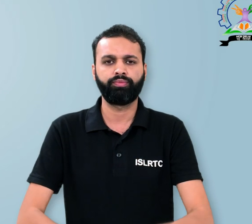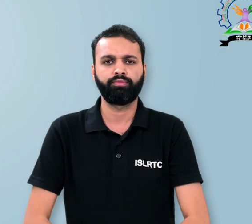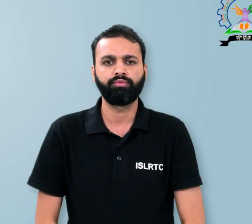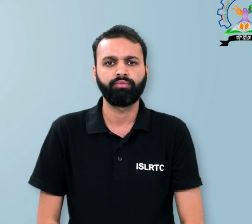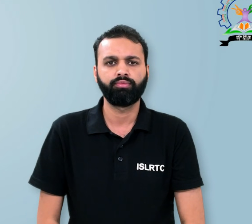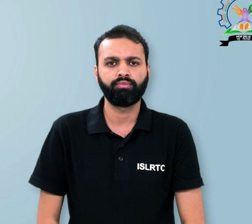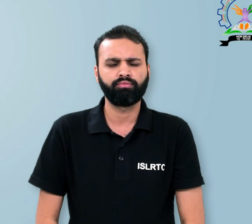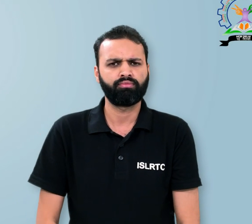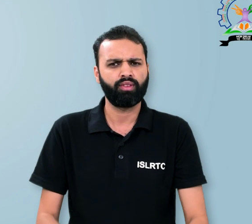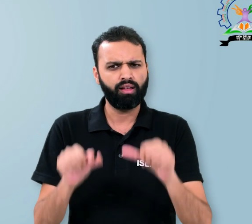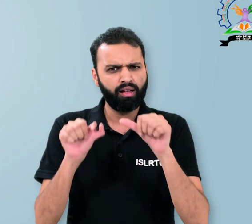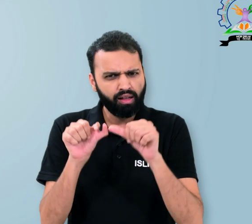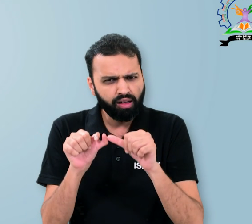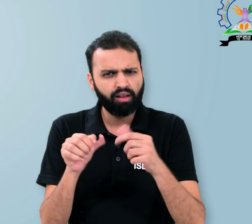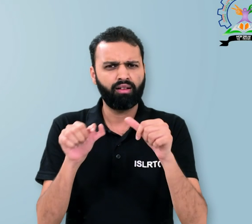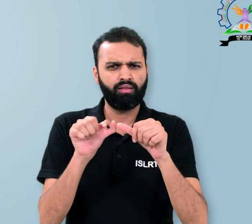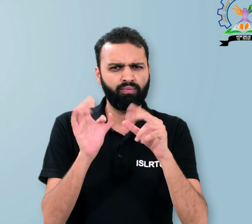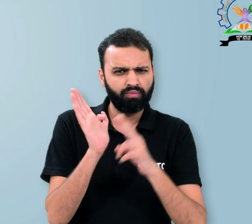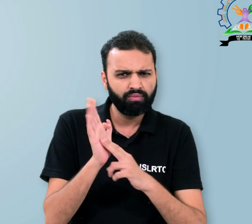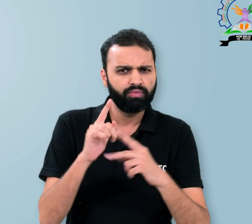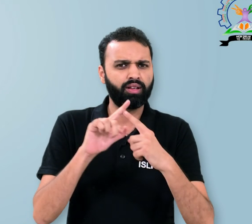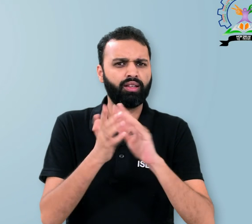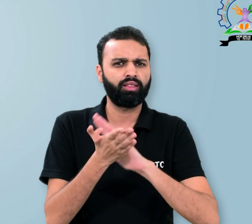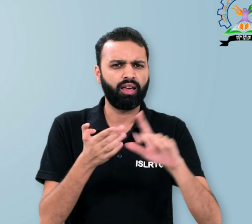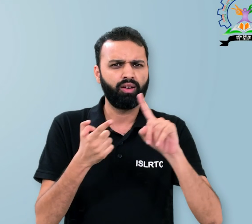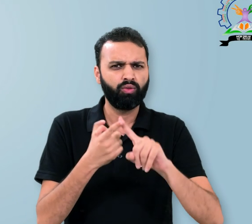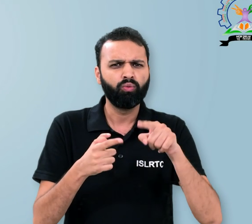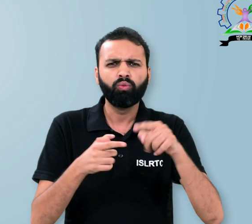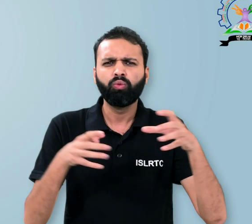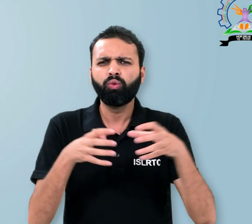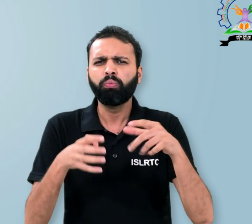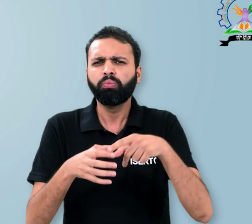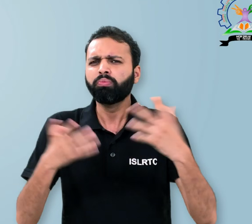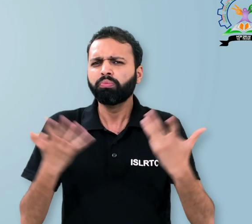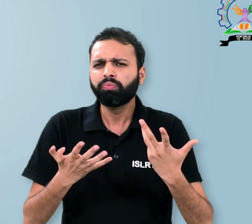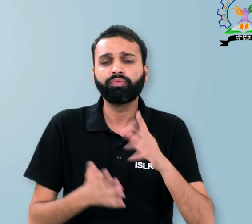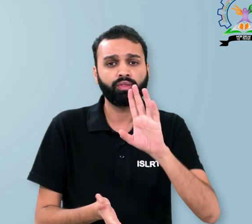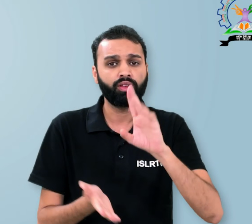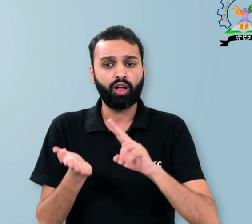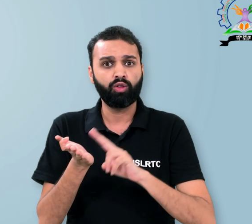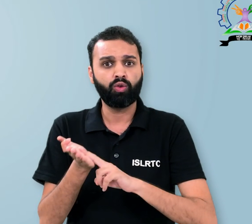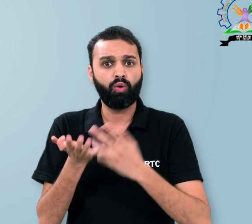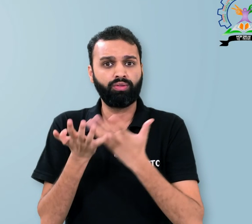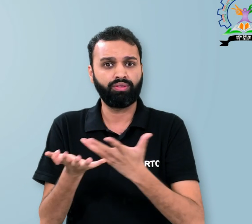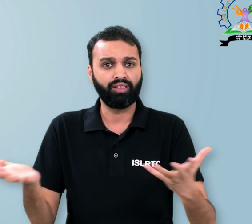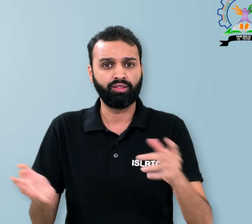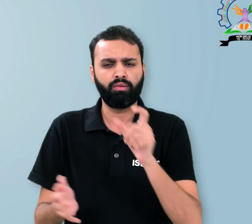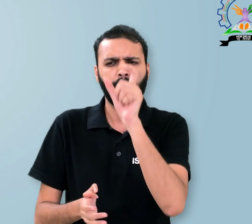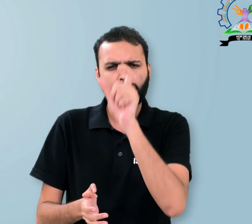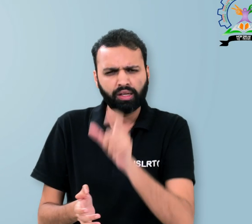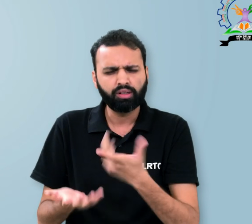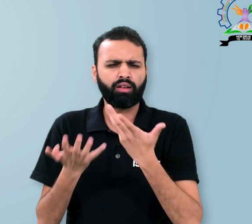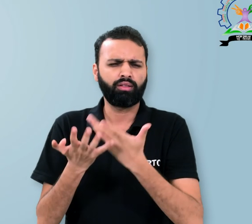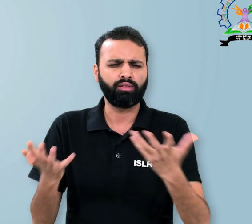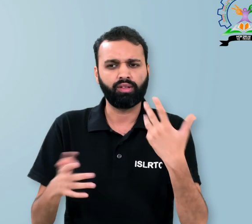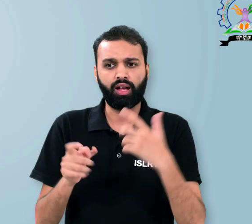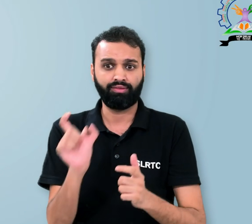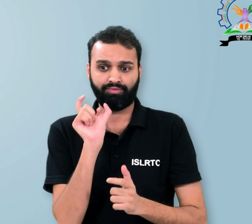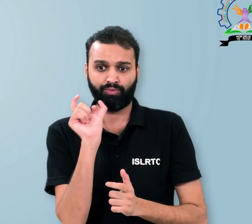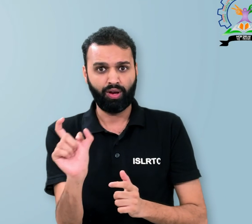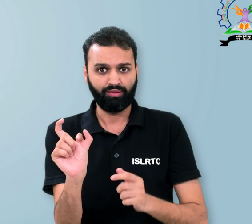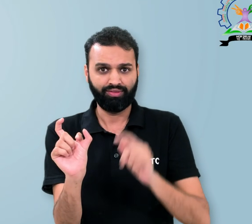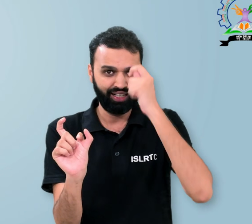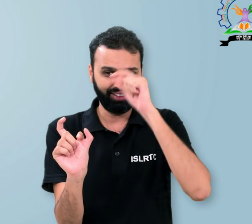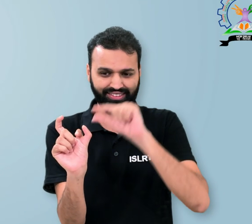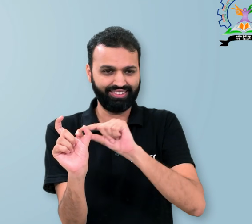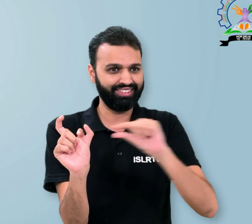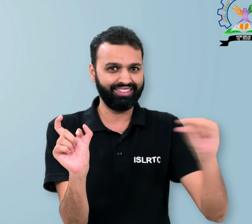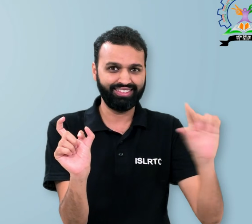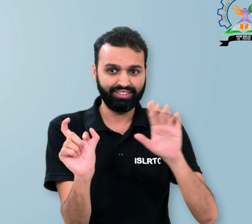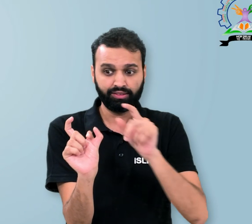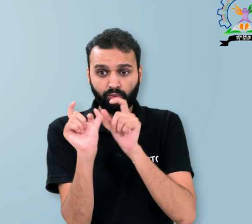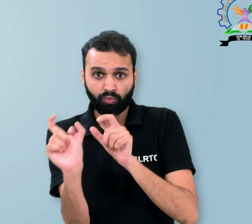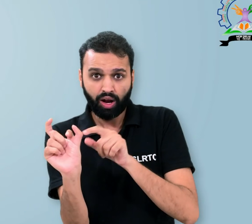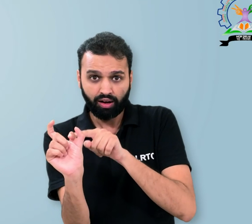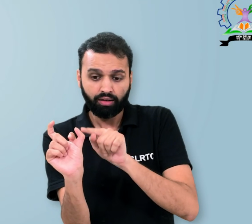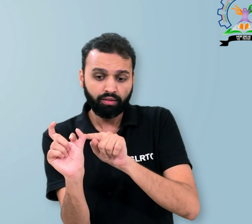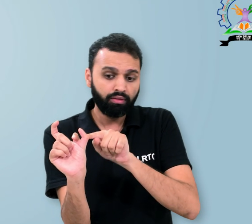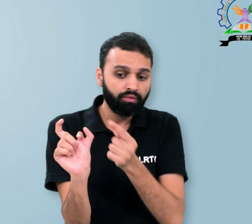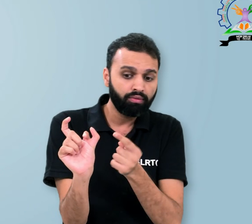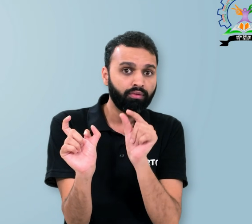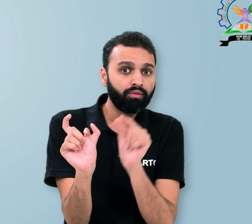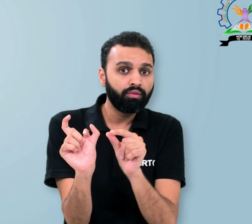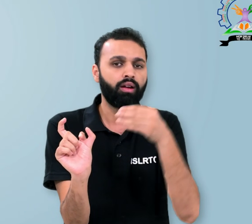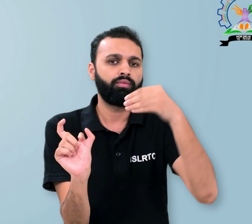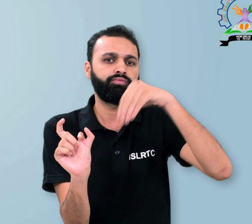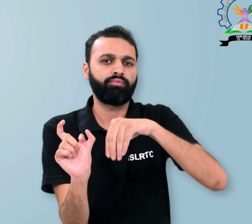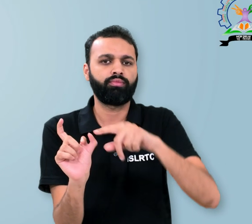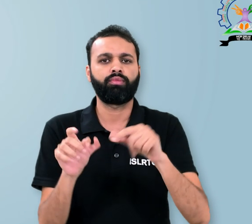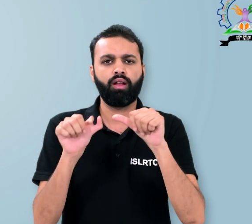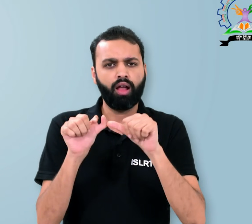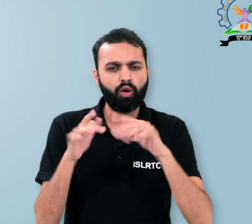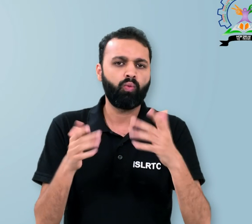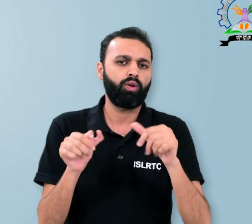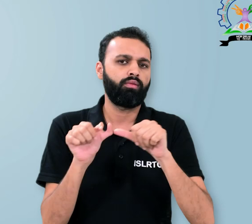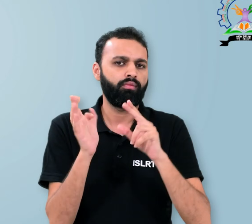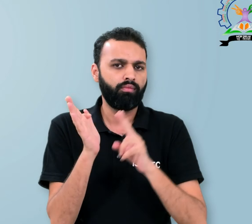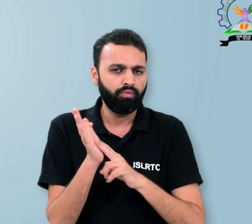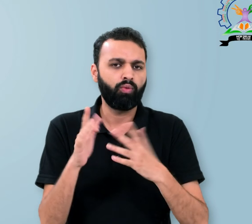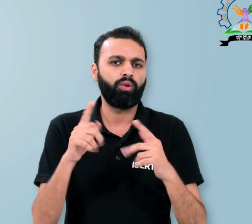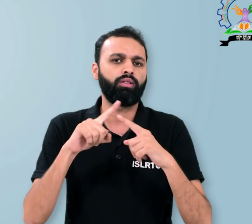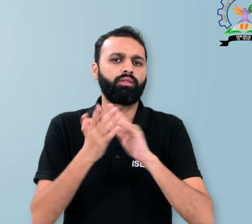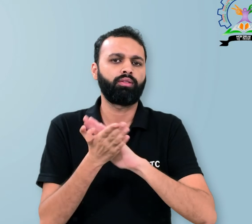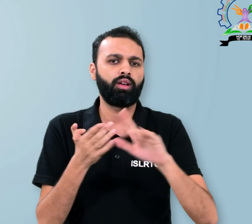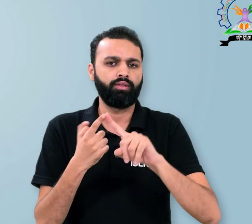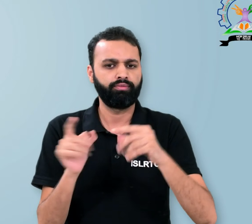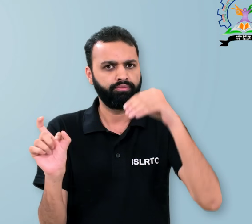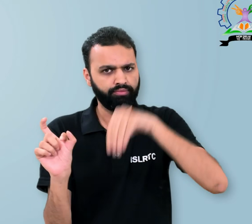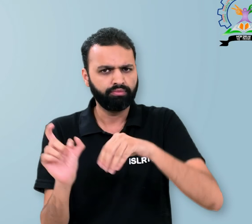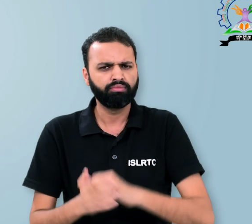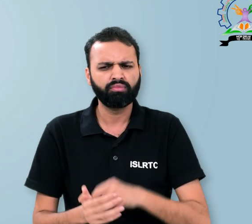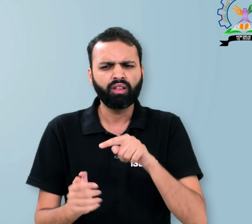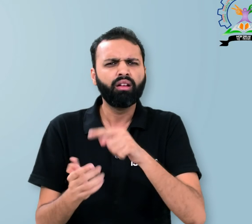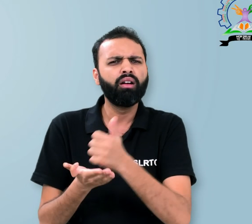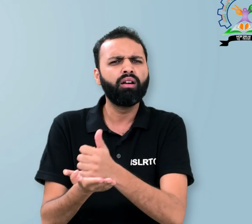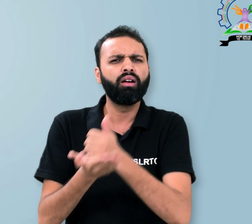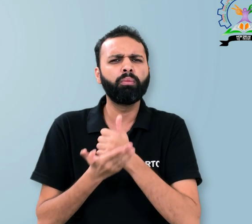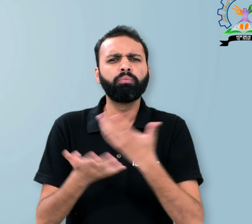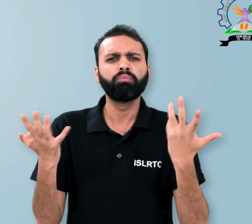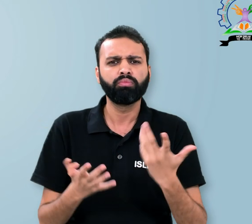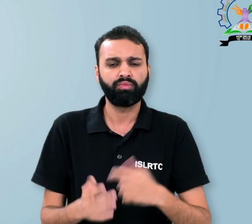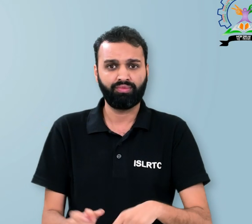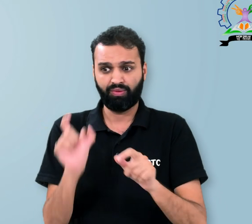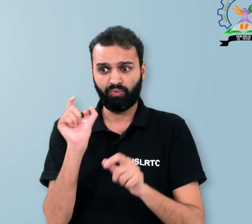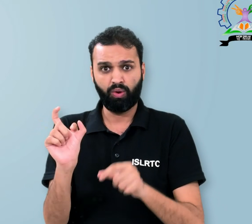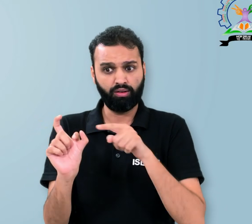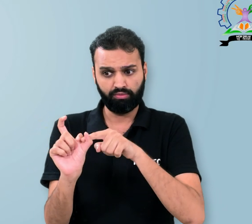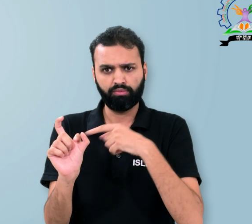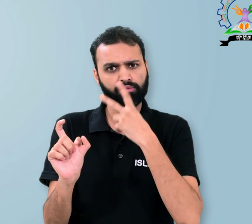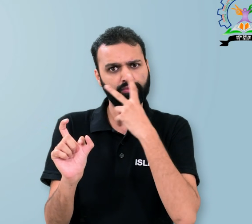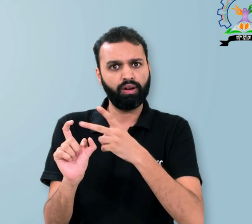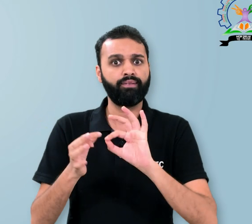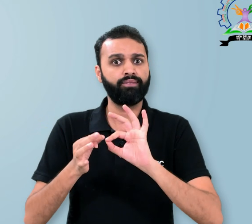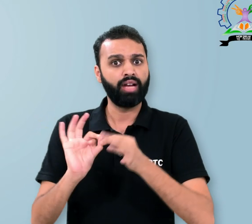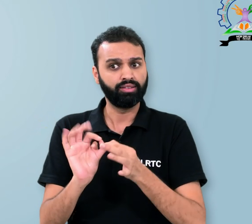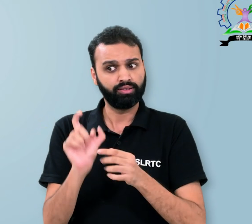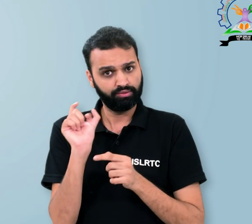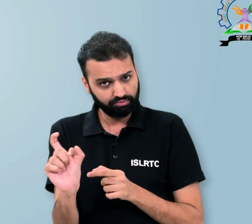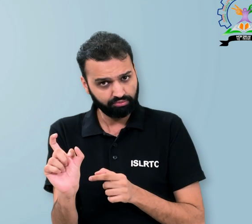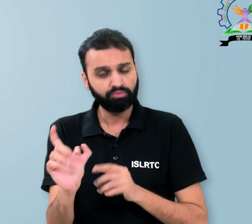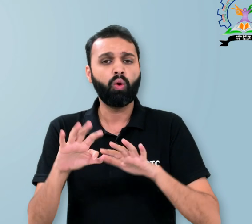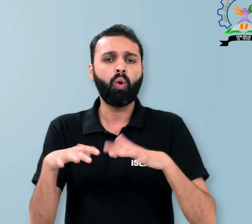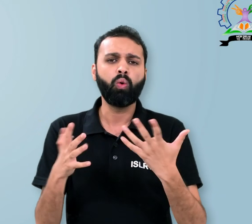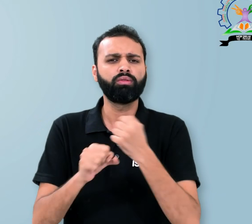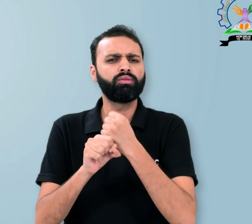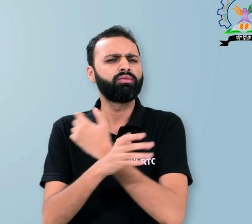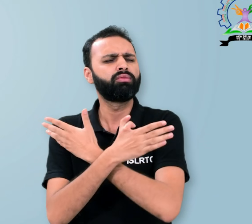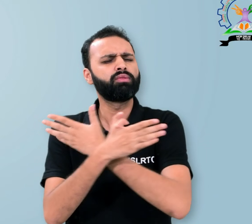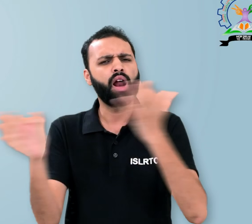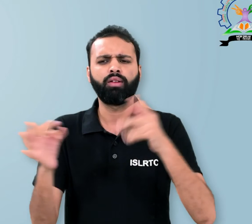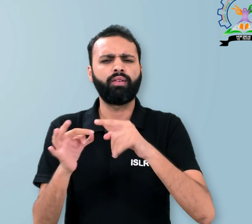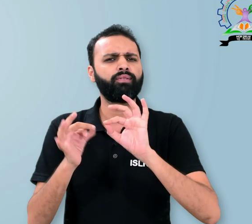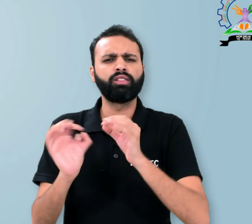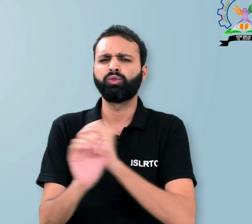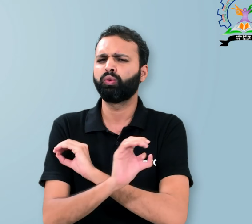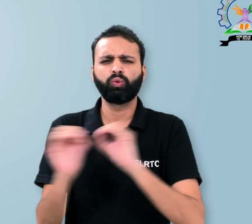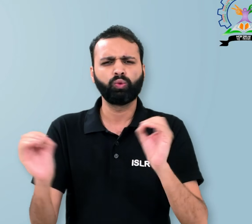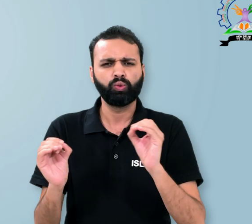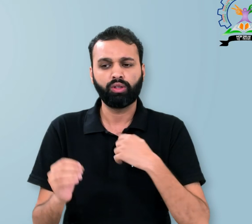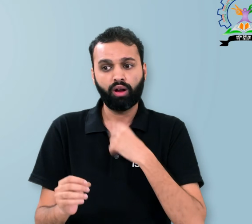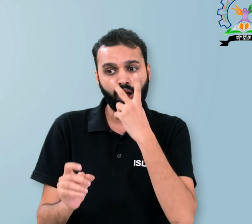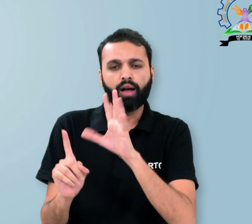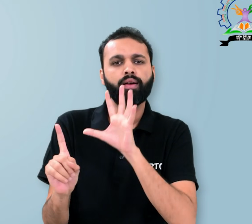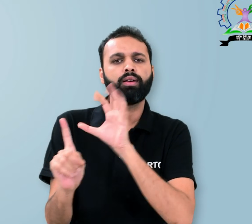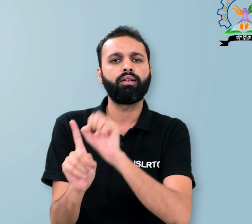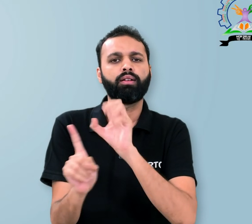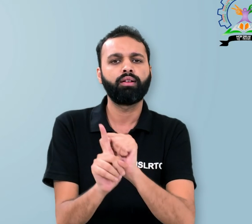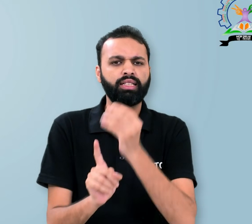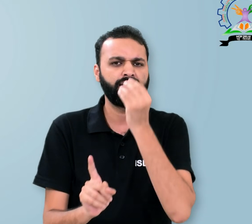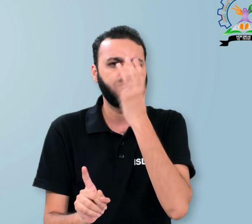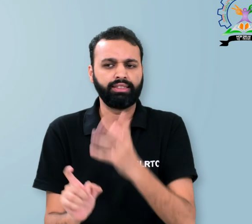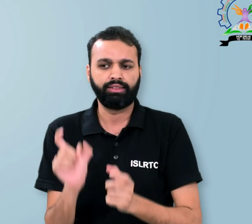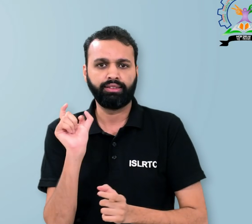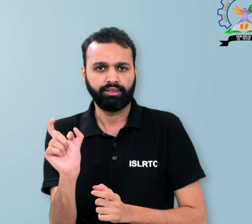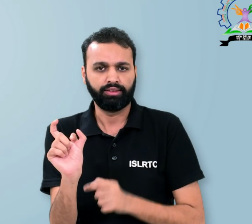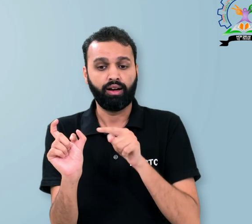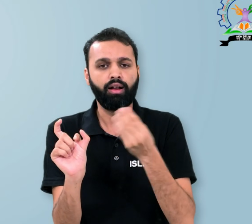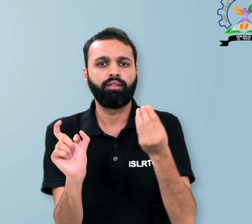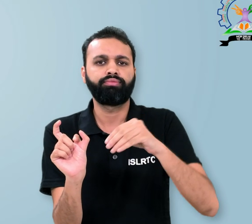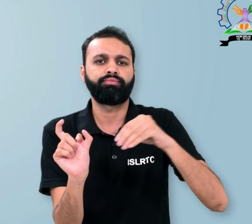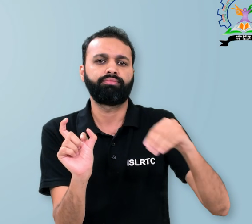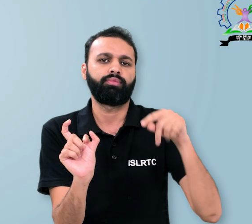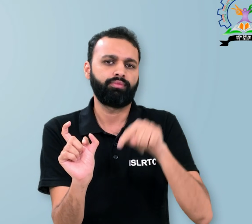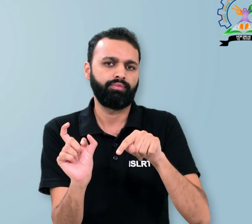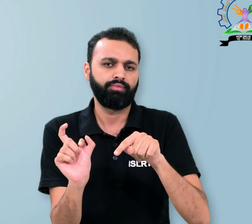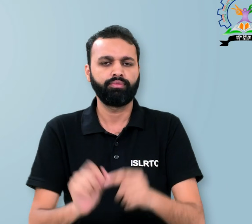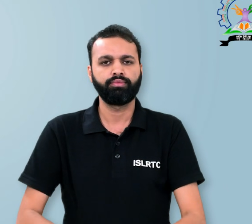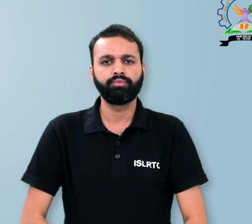An article is one of a small set of words (in English, the, a, and an) which limit the application of nouns. Articles are either definite or indefinite.